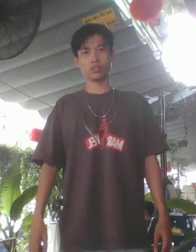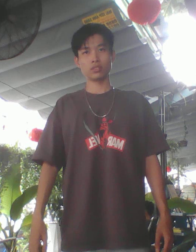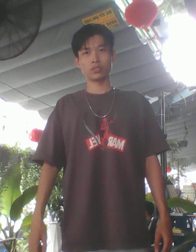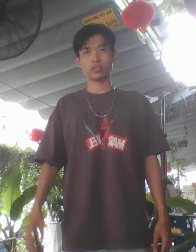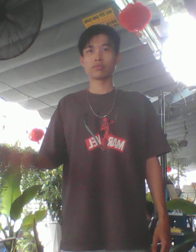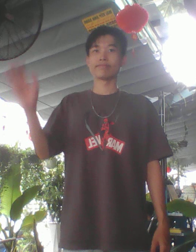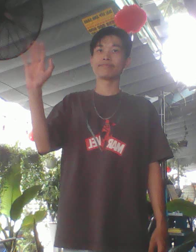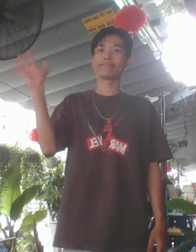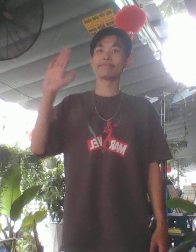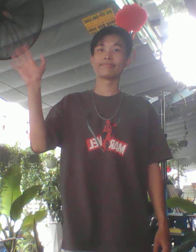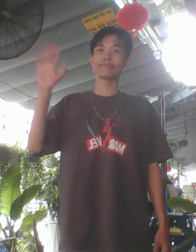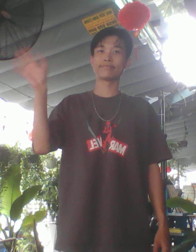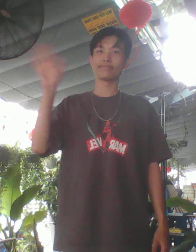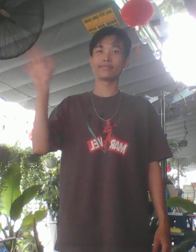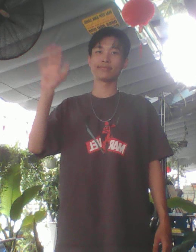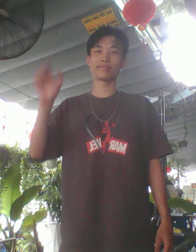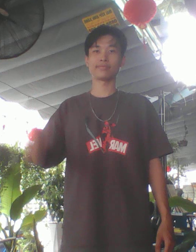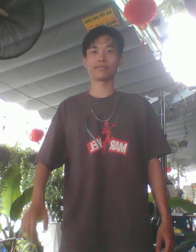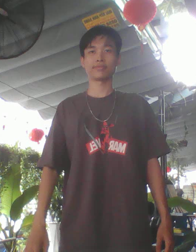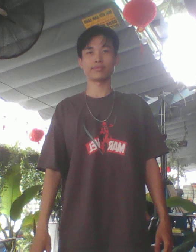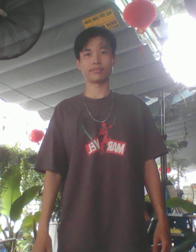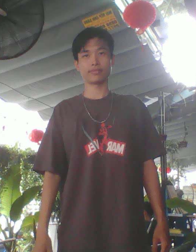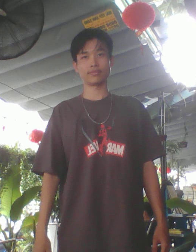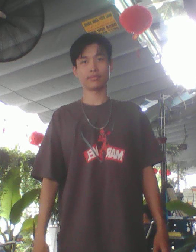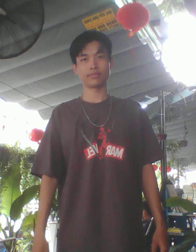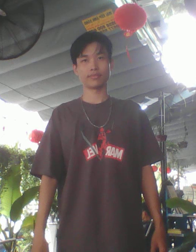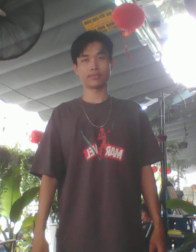xin chào